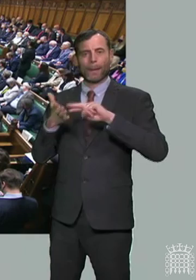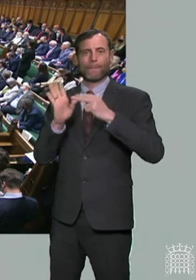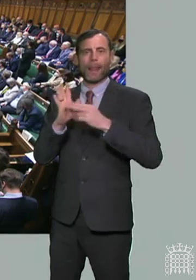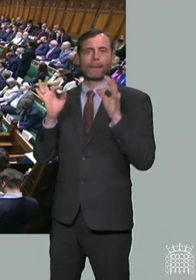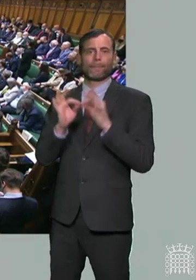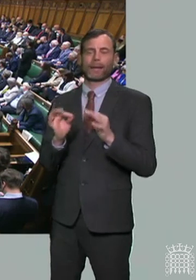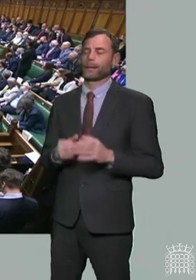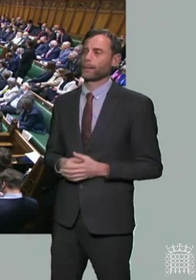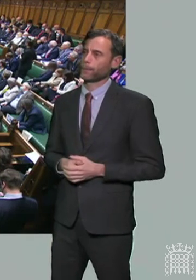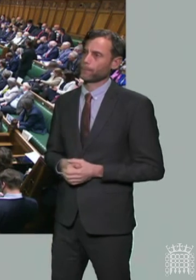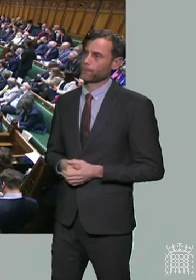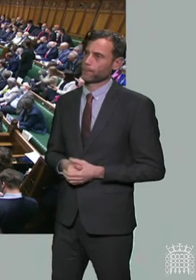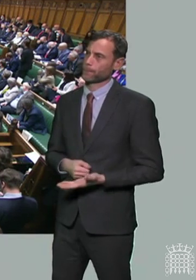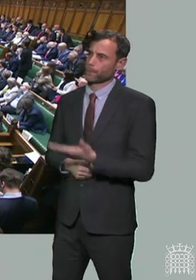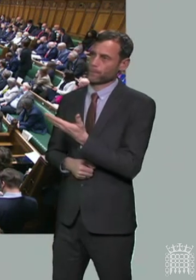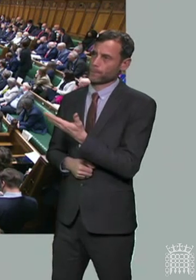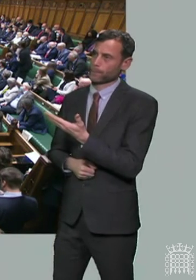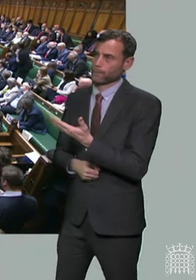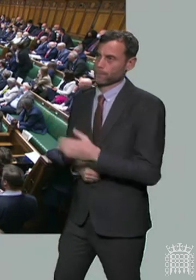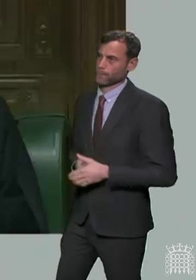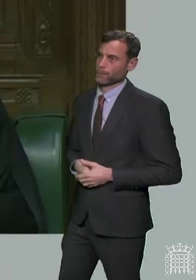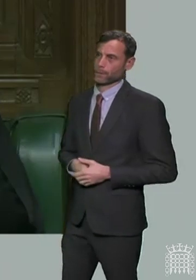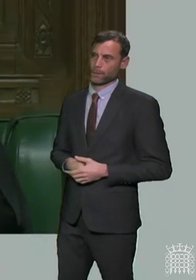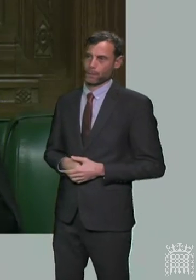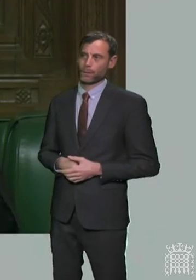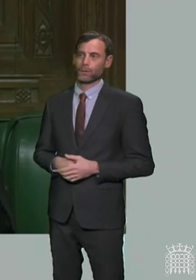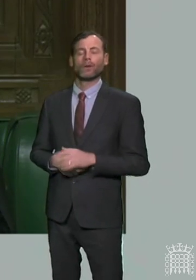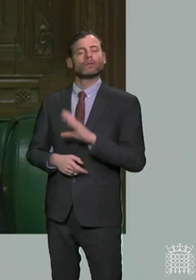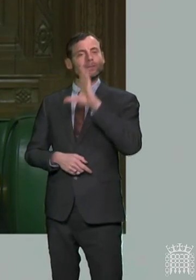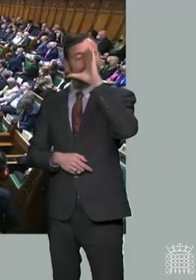Just for the Prime Minister and for the record, it is not Speaker’s questions.